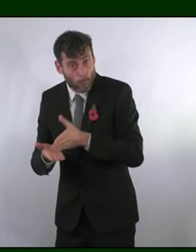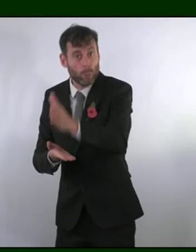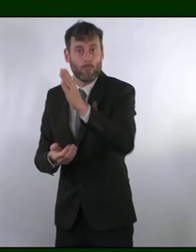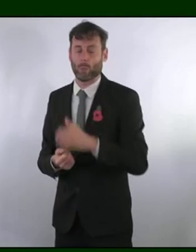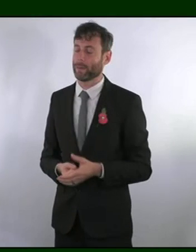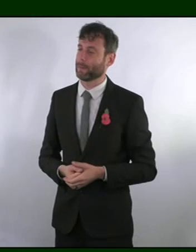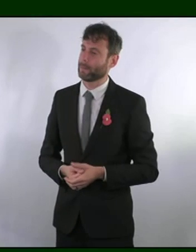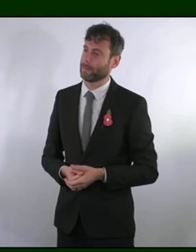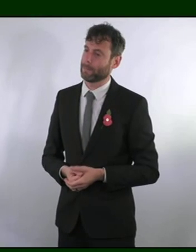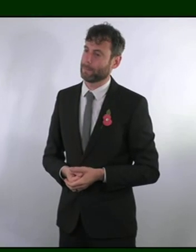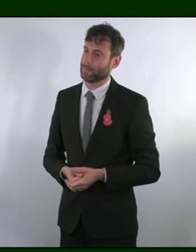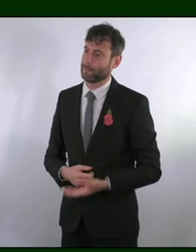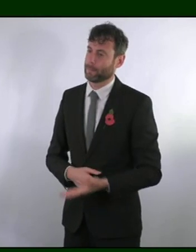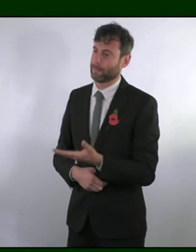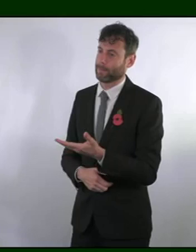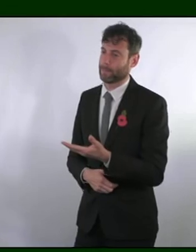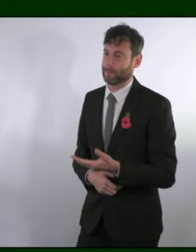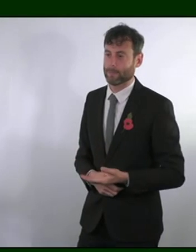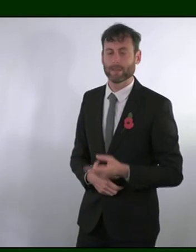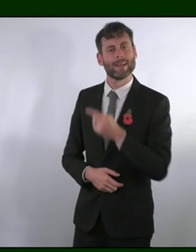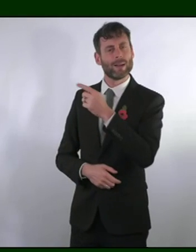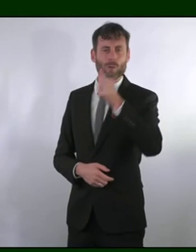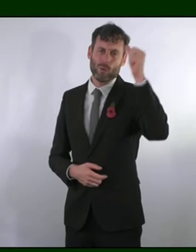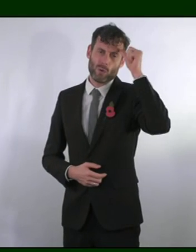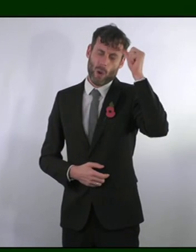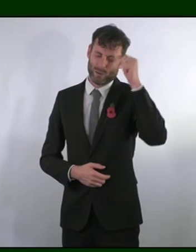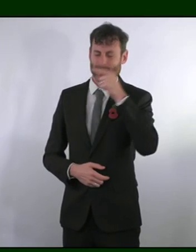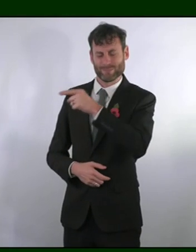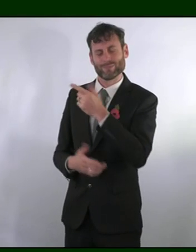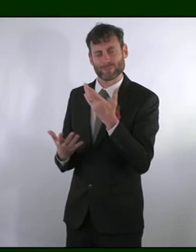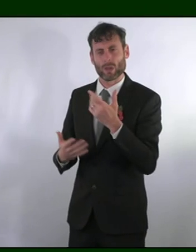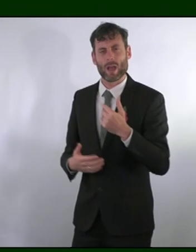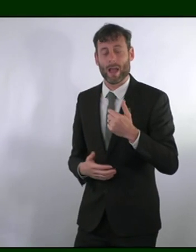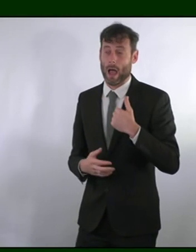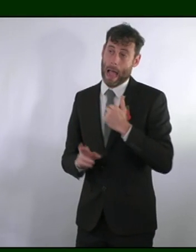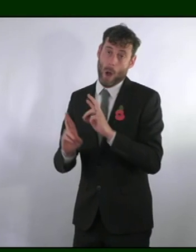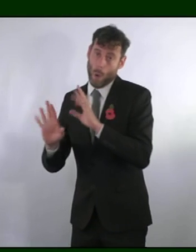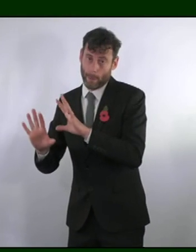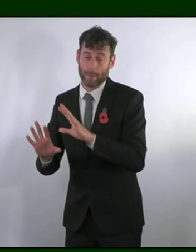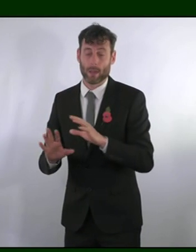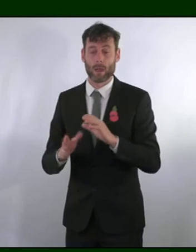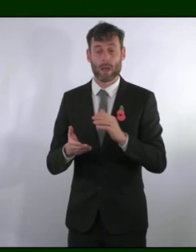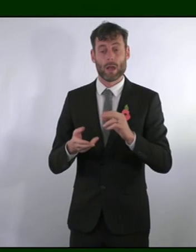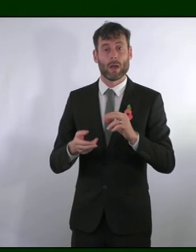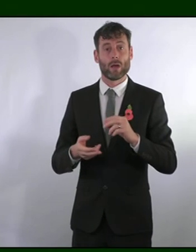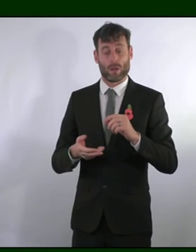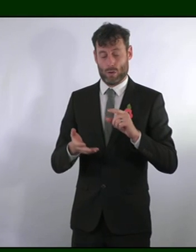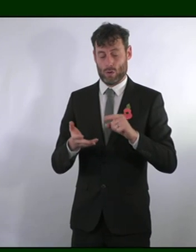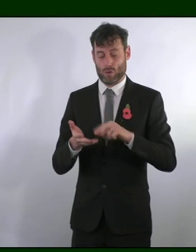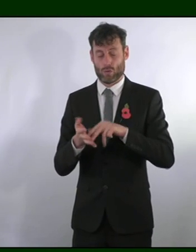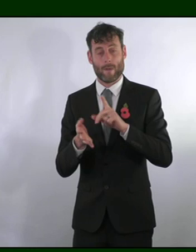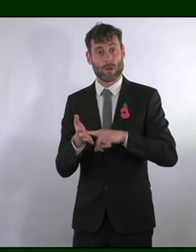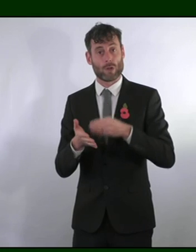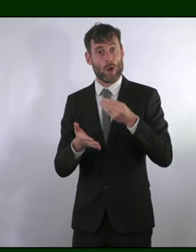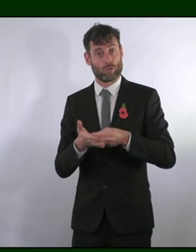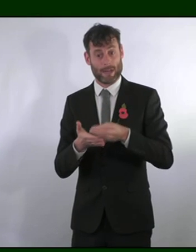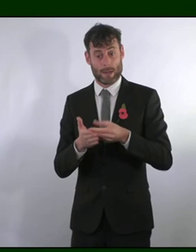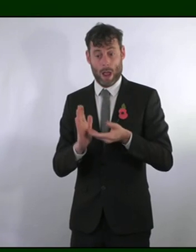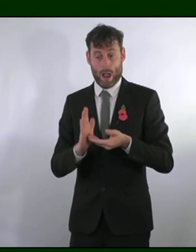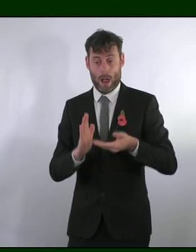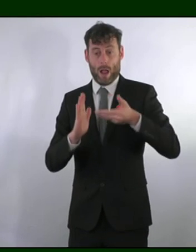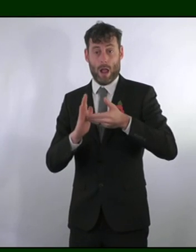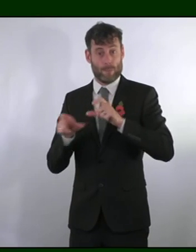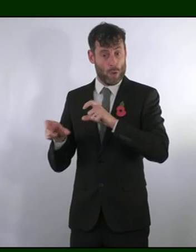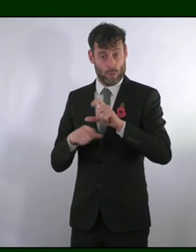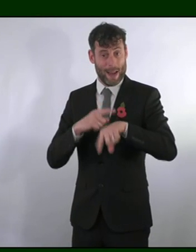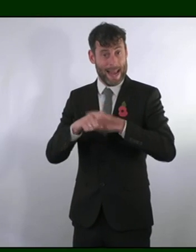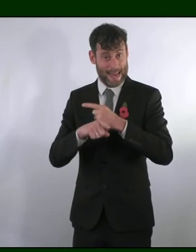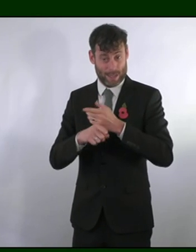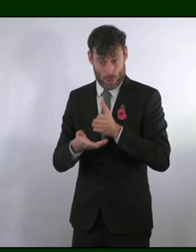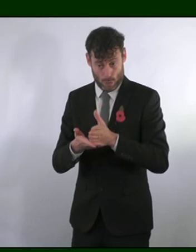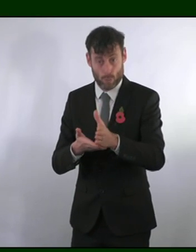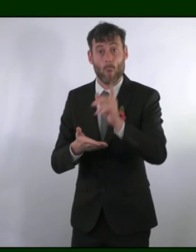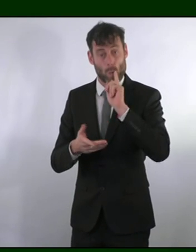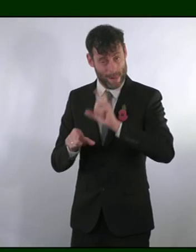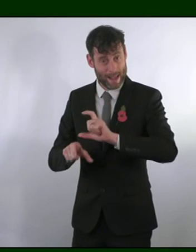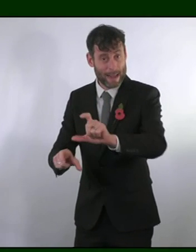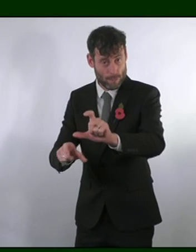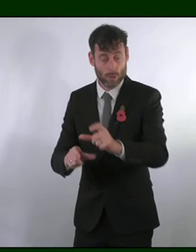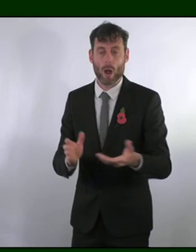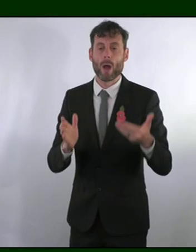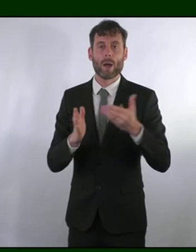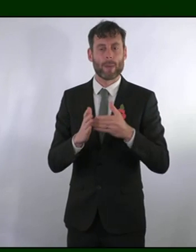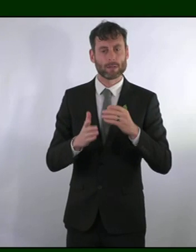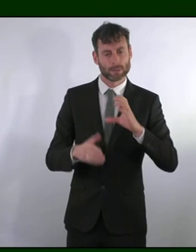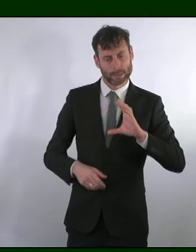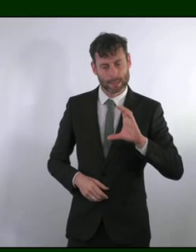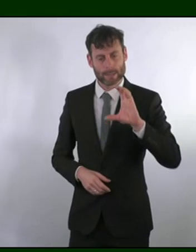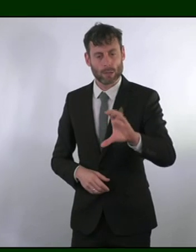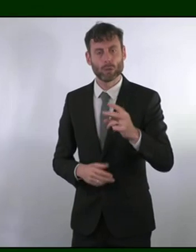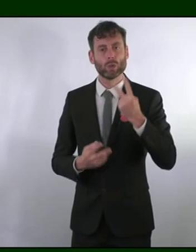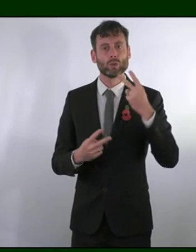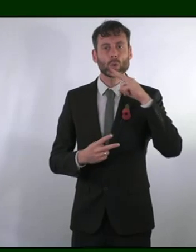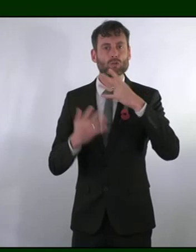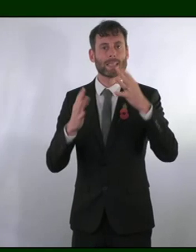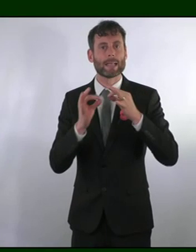The right hon. Gentleman knows, I hope, that we are not only continuing with the uprating of universal credit until next year, but we have invested £210 billion in jobs and livelihoods.